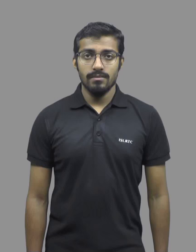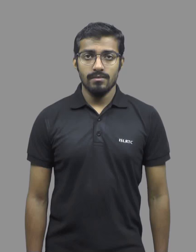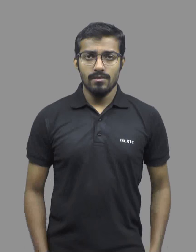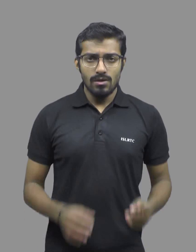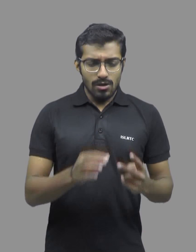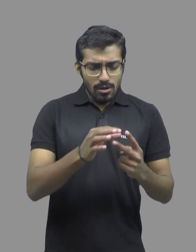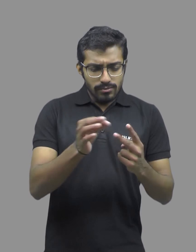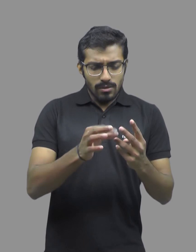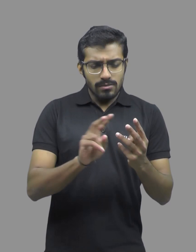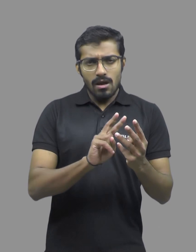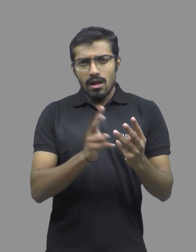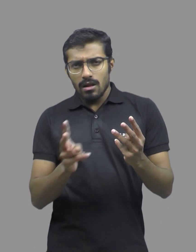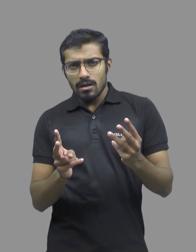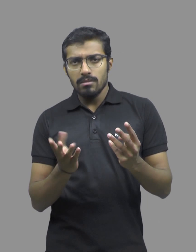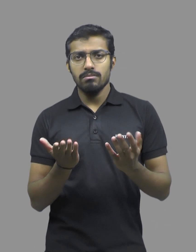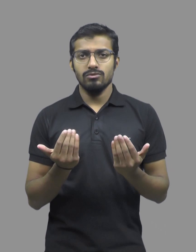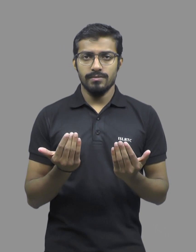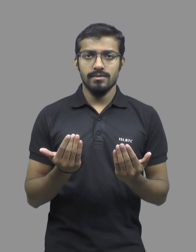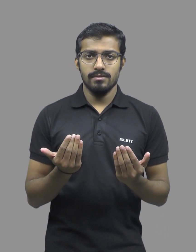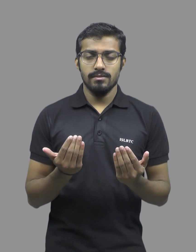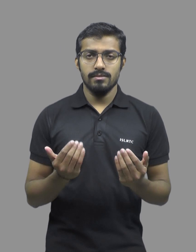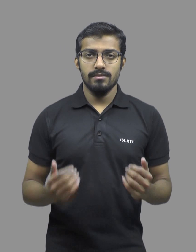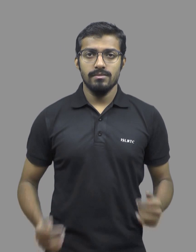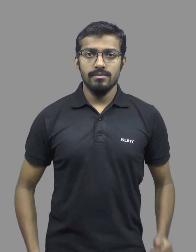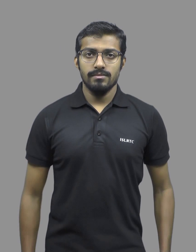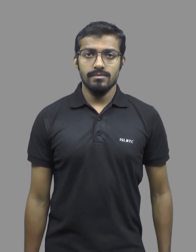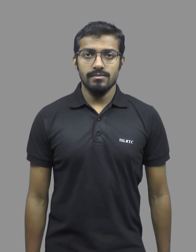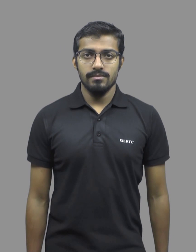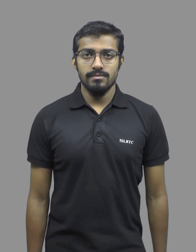Alternative Option